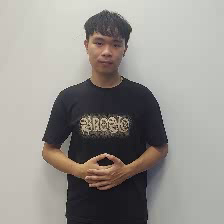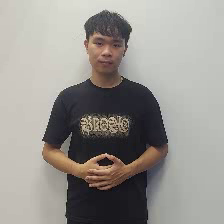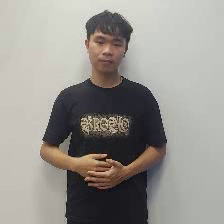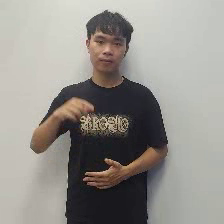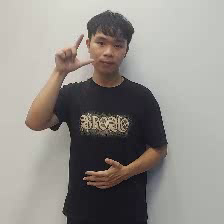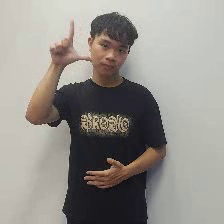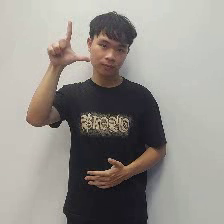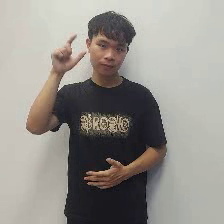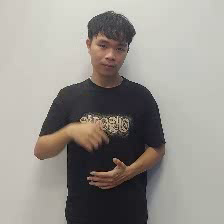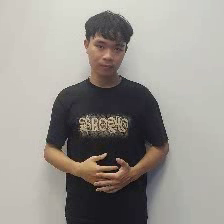Thức dậy